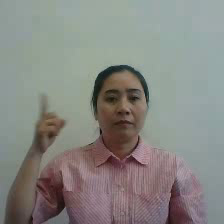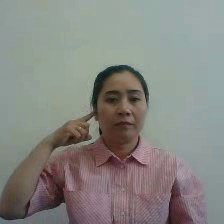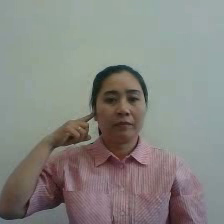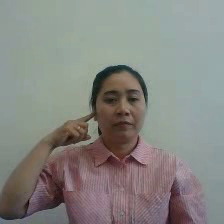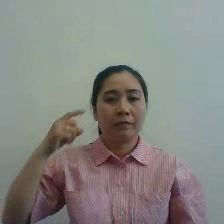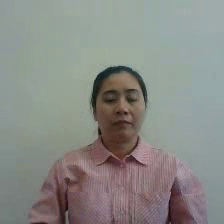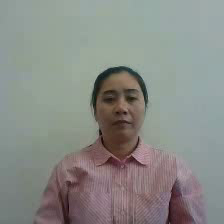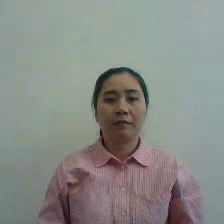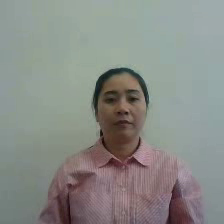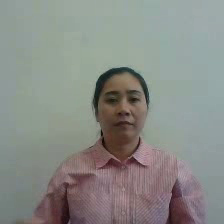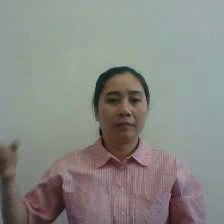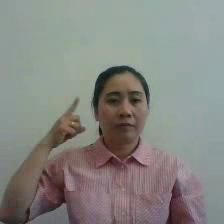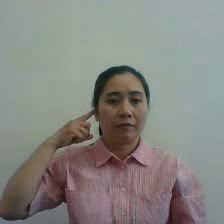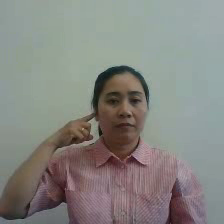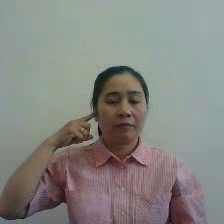Nghe